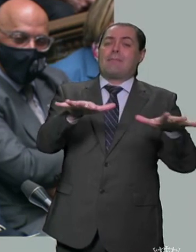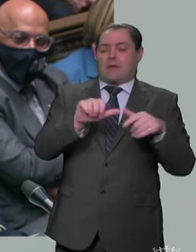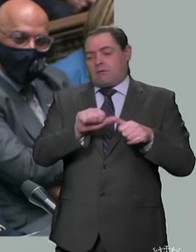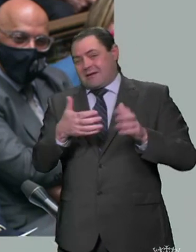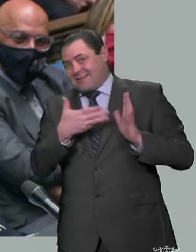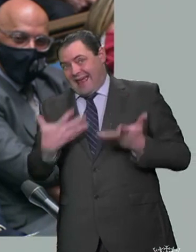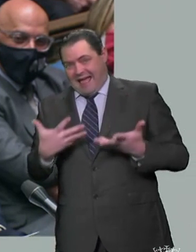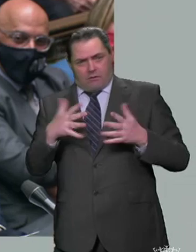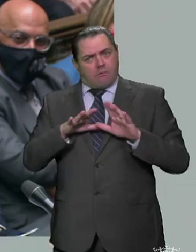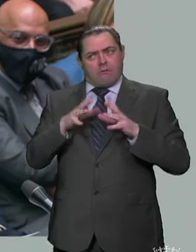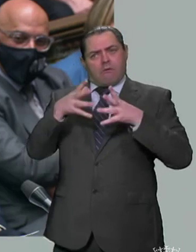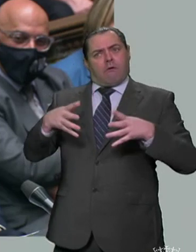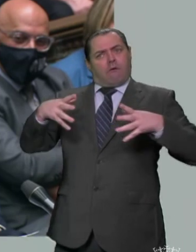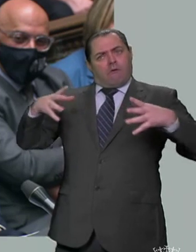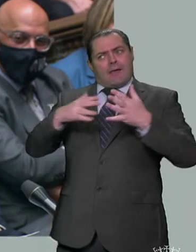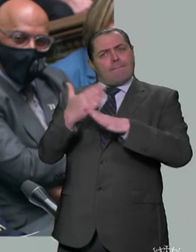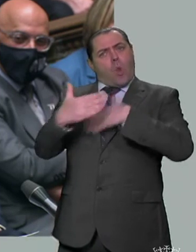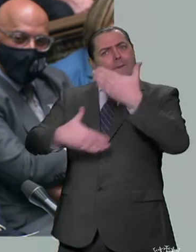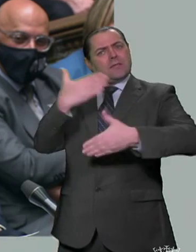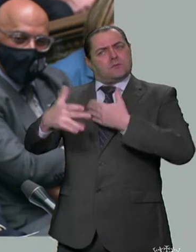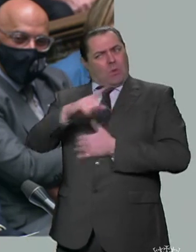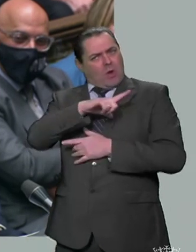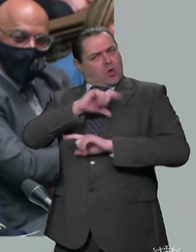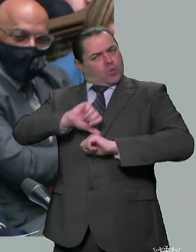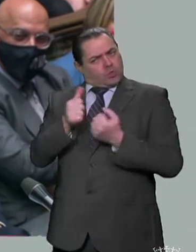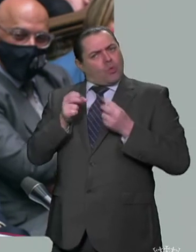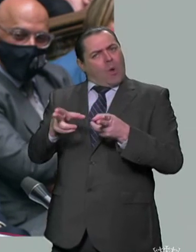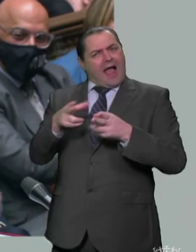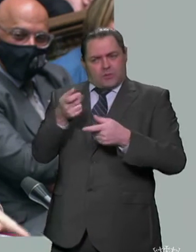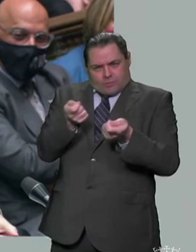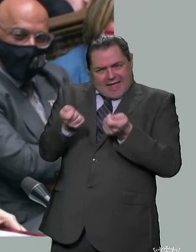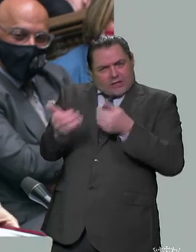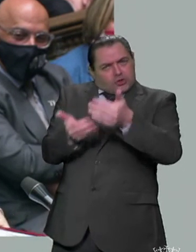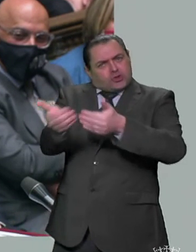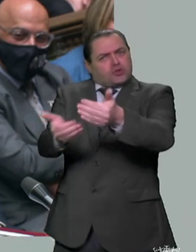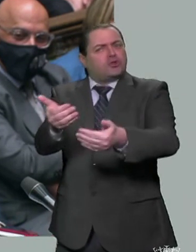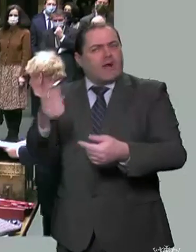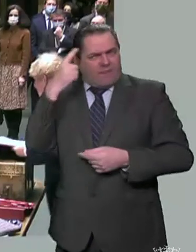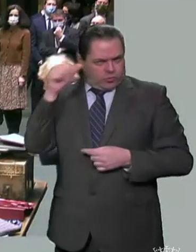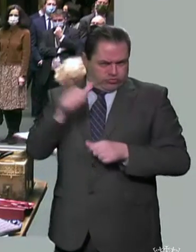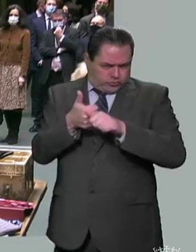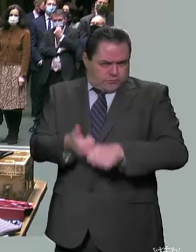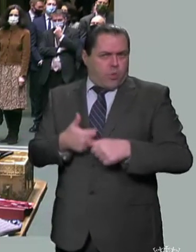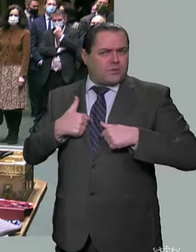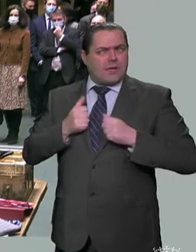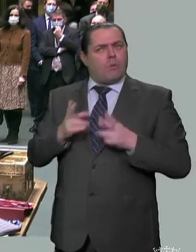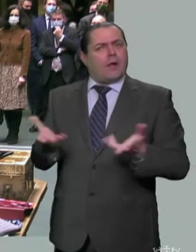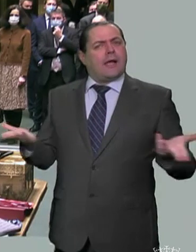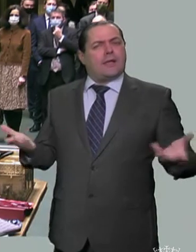That is because of the balanced and proportionate approach we have taken, and the right honourable Gentleman’s support would be welcome and deserved.